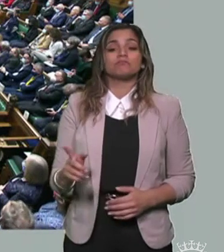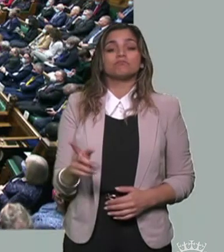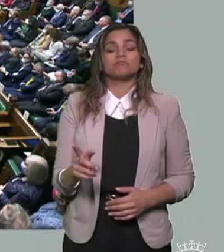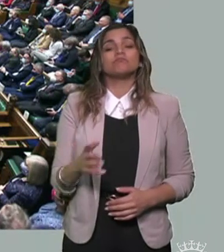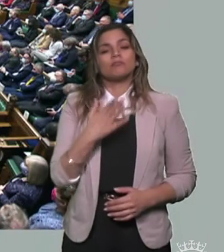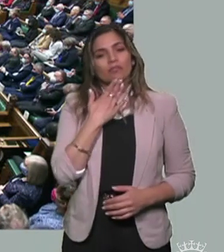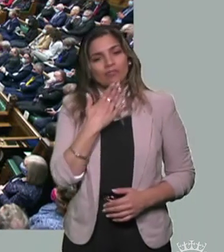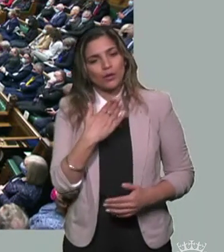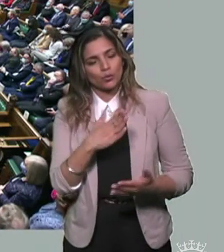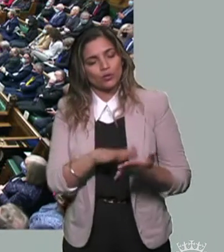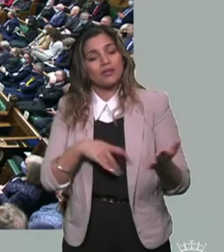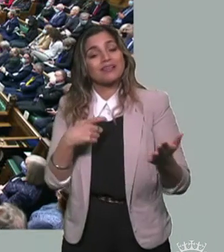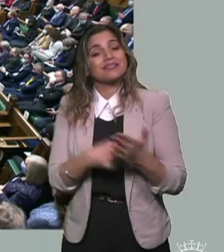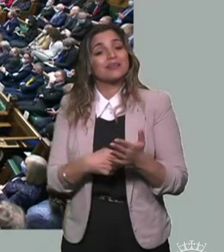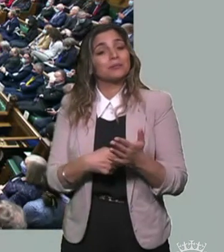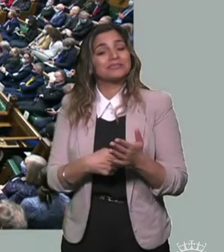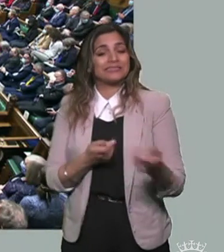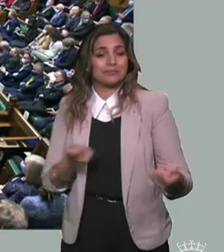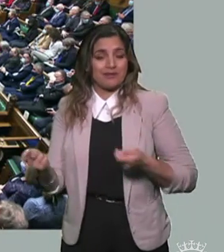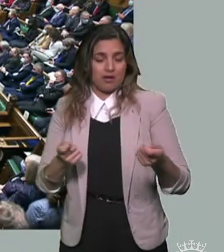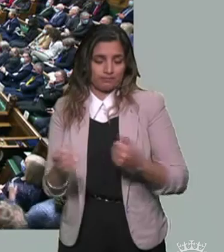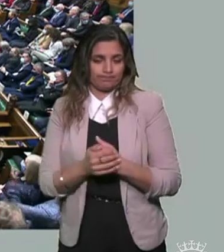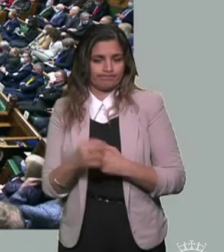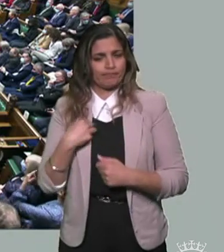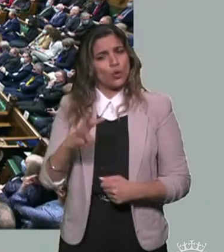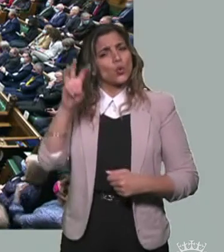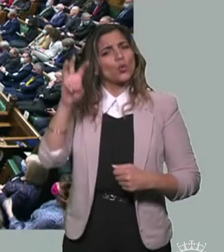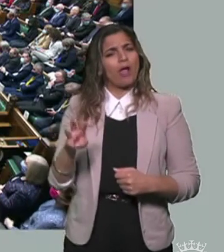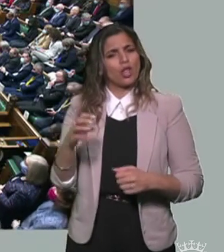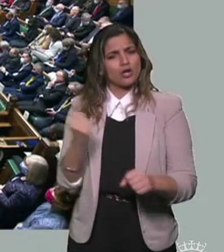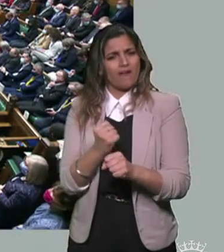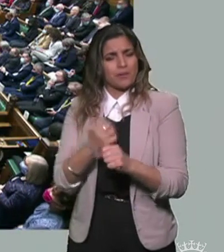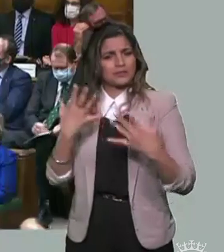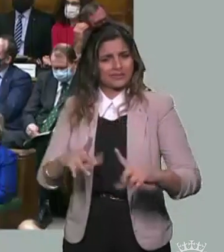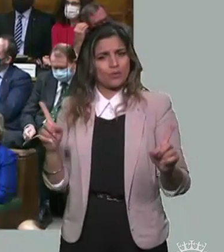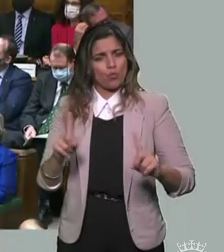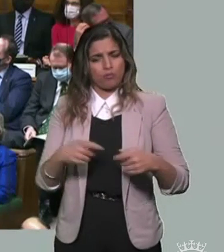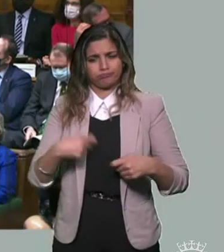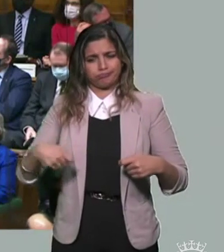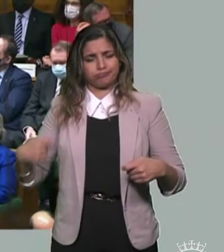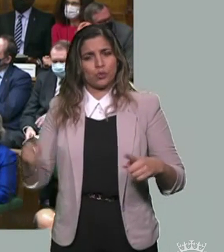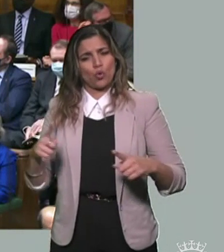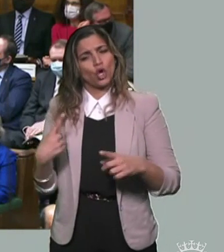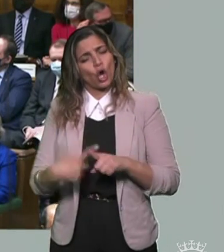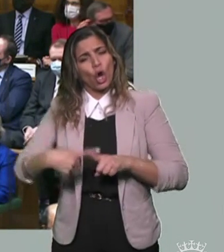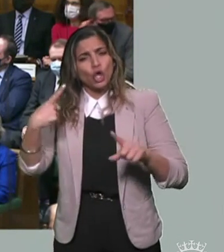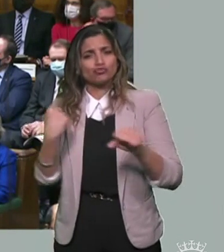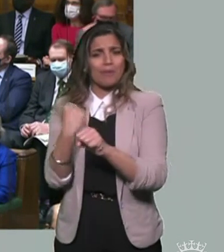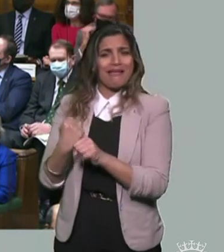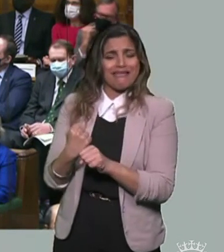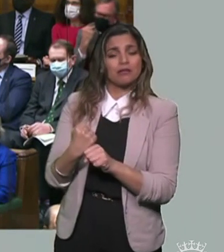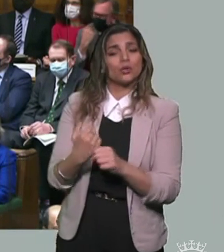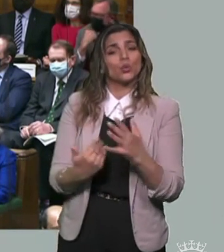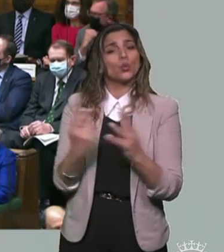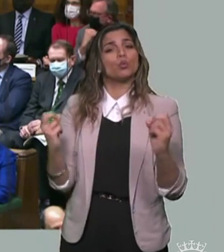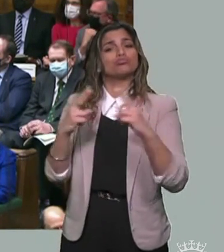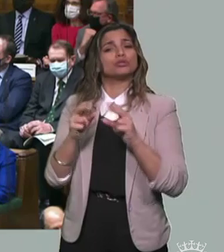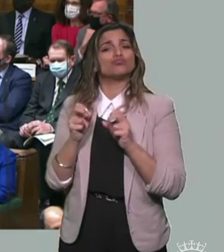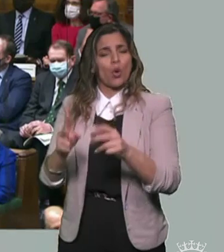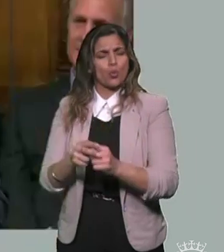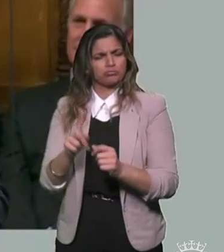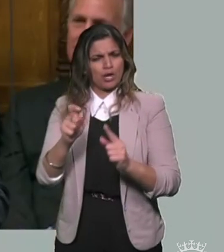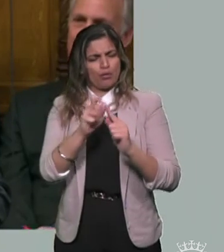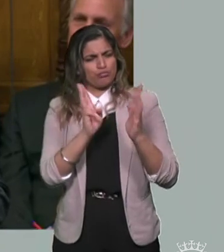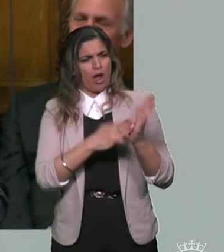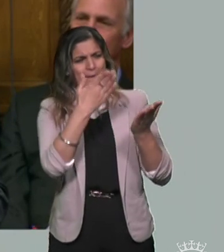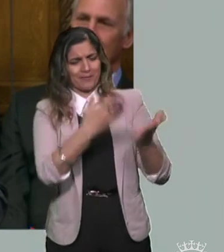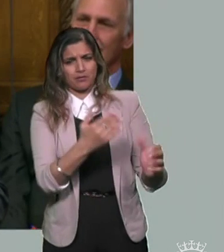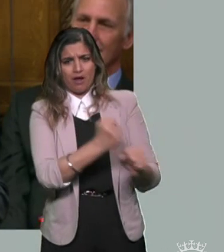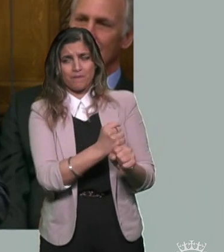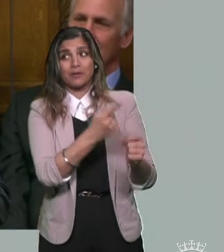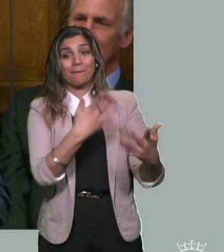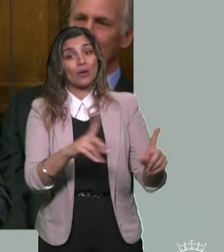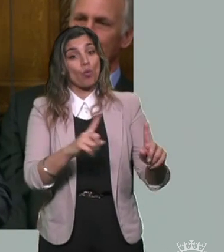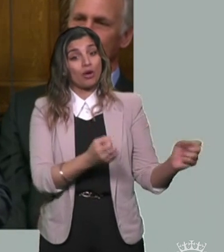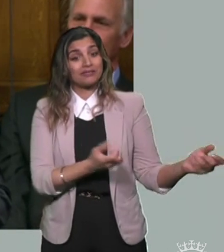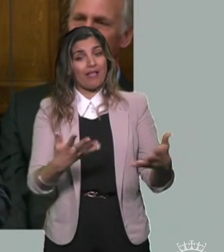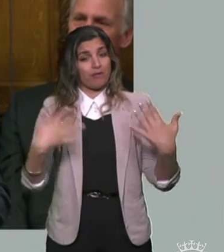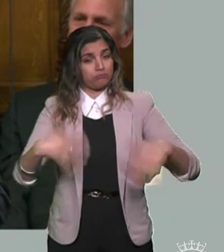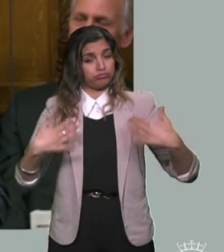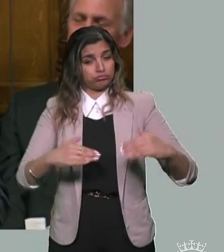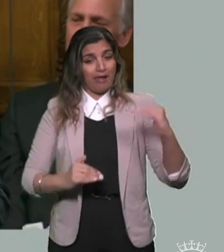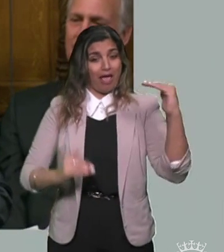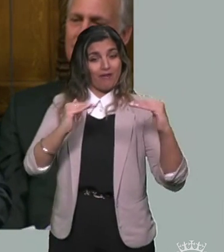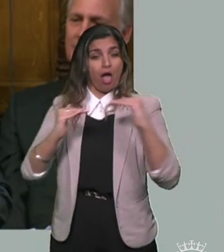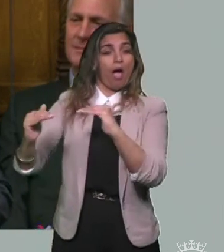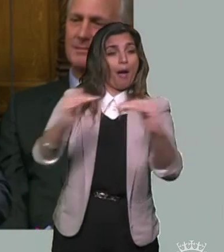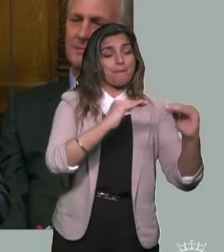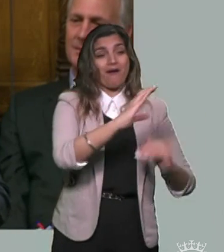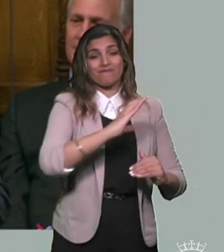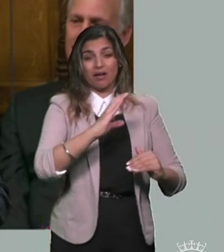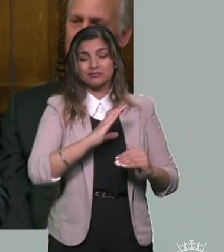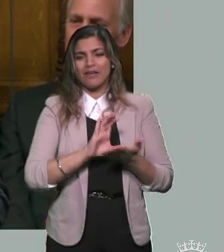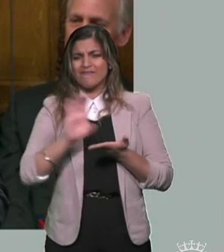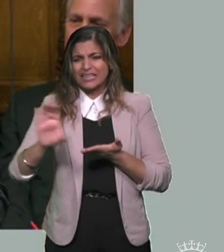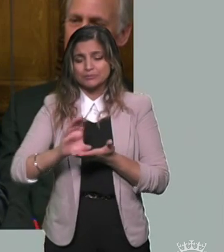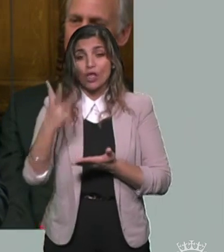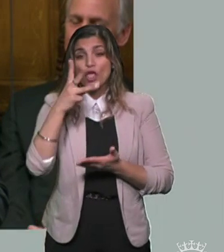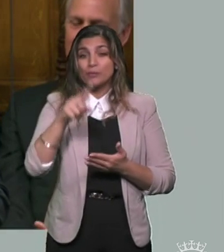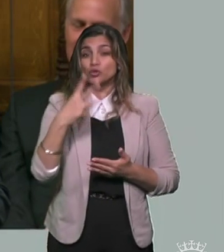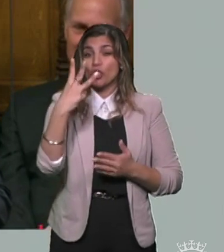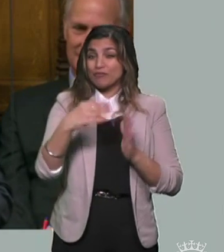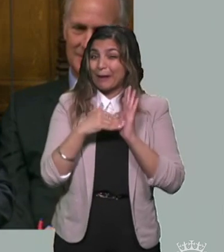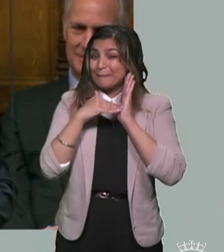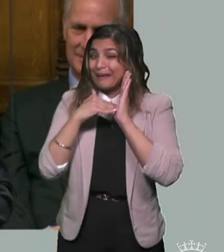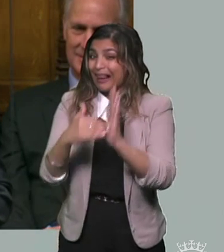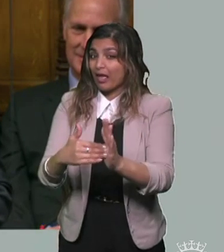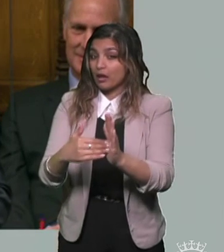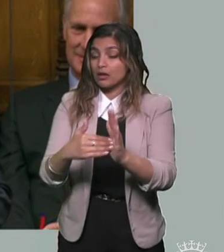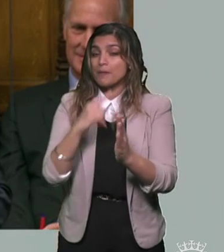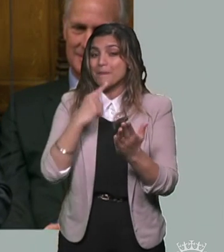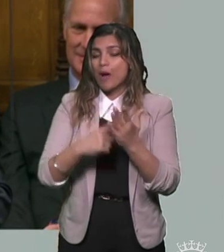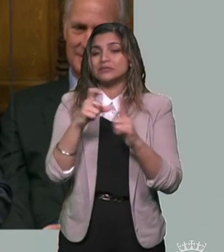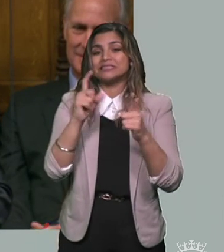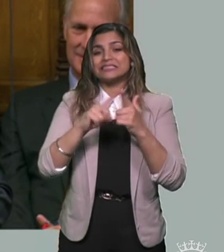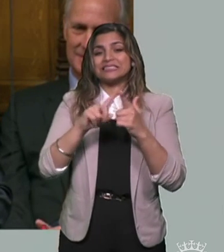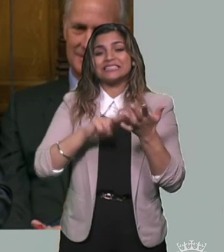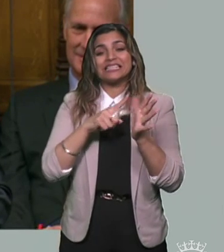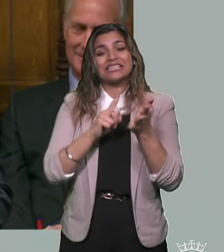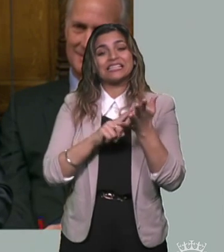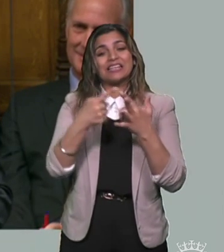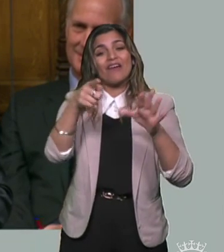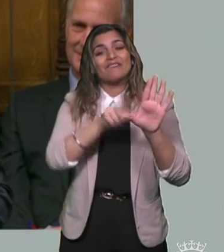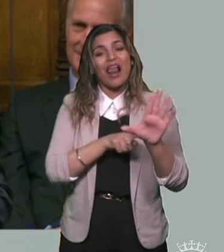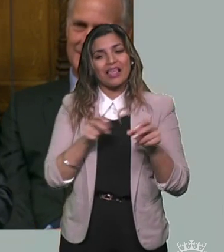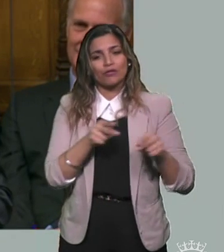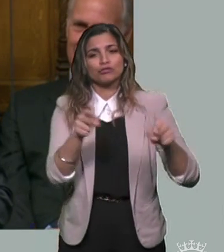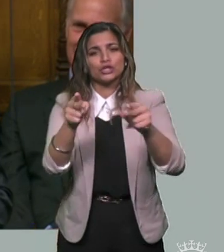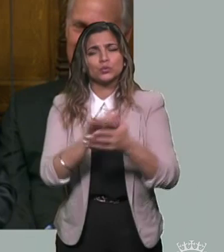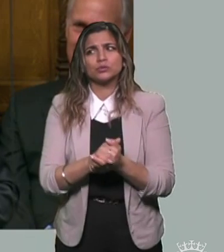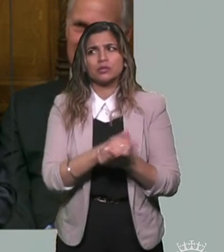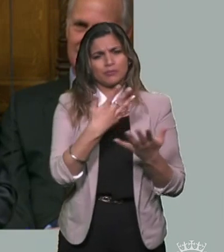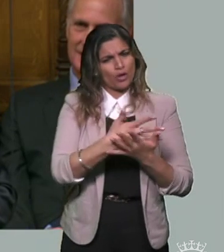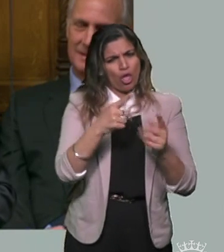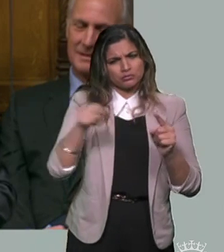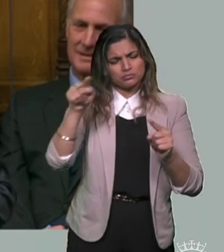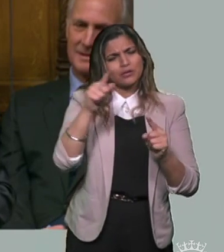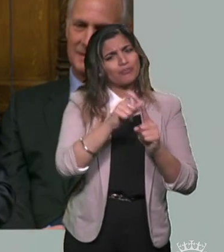Simon Baynes5. In Clwyd South, the Welsh Government have been dragging their feet on urgent repairs to the Newbridge Road, while in contrast the Prime Minister and his Government have delivered record levelling-up fund investment of £13.3 million along the Dee Valley, from the Trevor basin to Llangollen and Chirk, and on to Corwen.